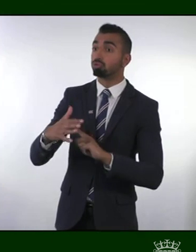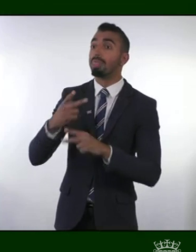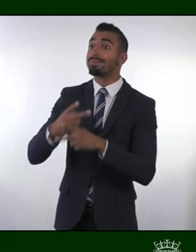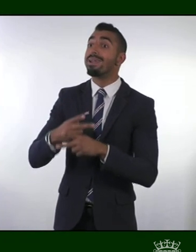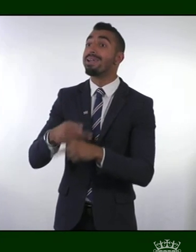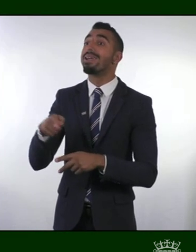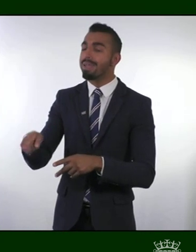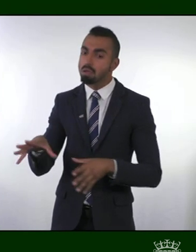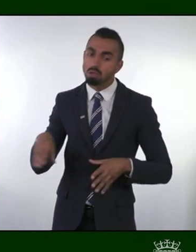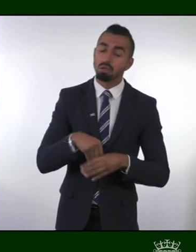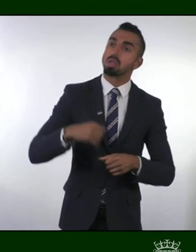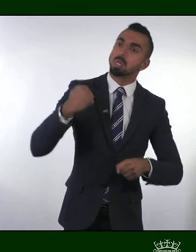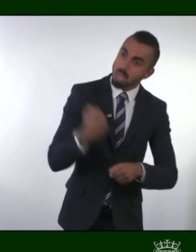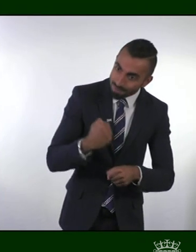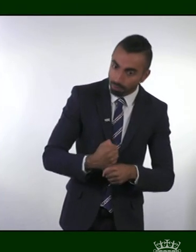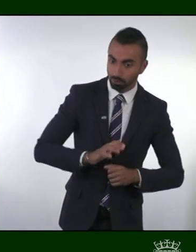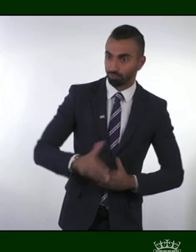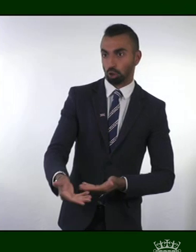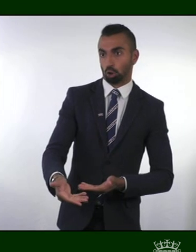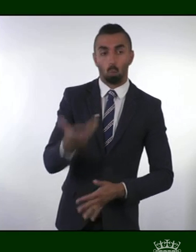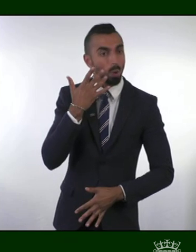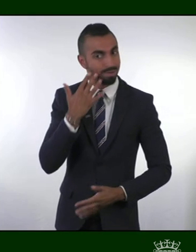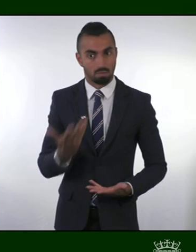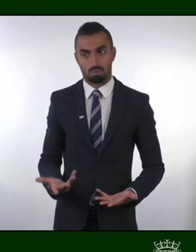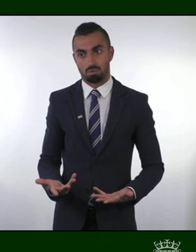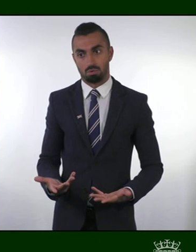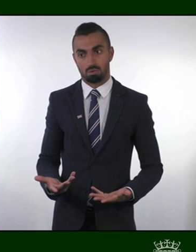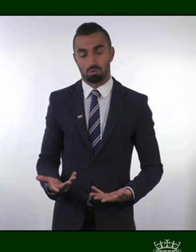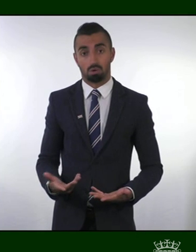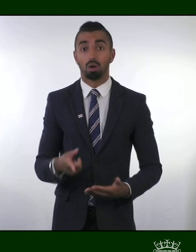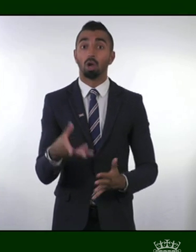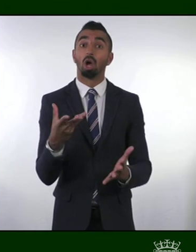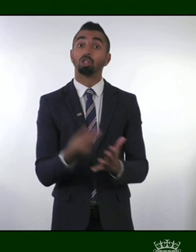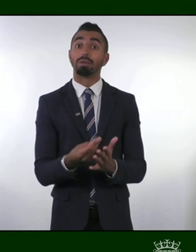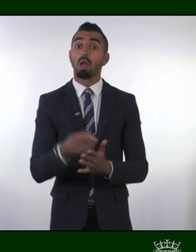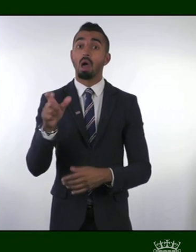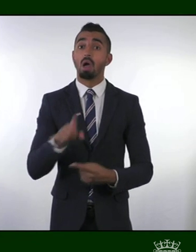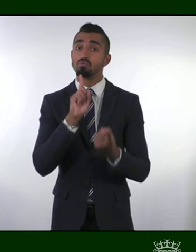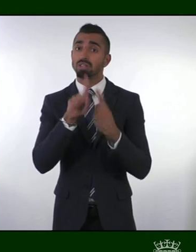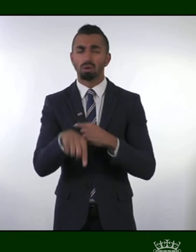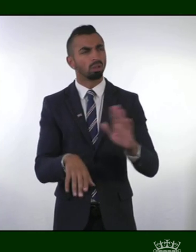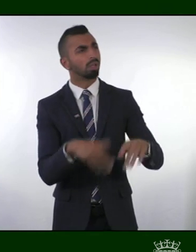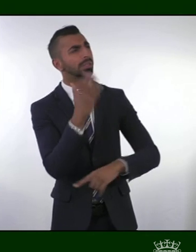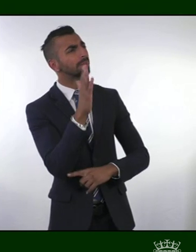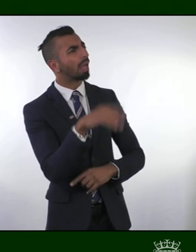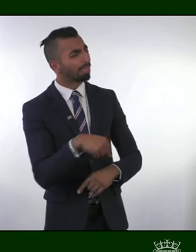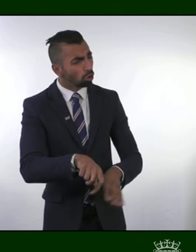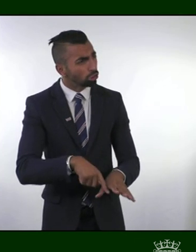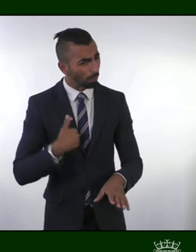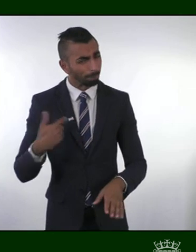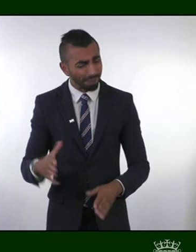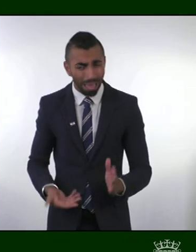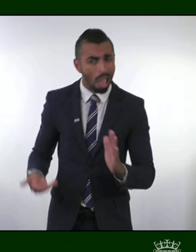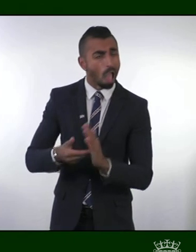In our manifesto, we committed ourselves to an extra £1 billion a year for social care, and that is what we have delivered this year and will continue to deliver.